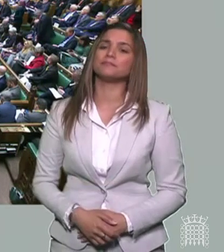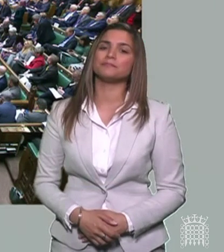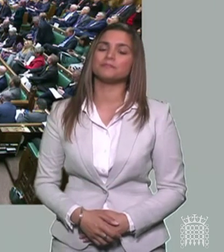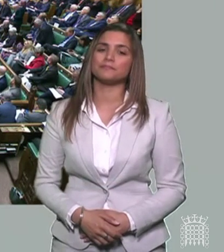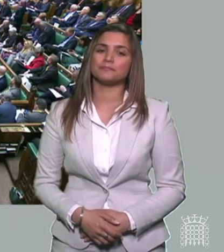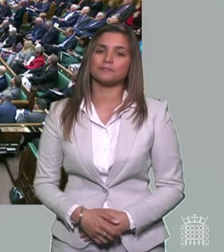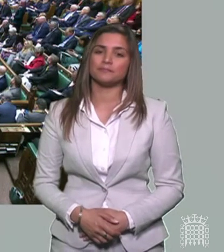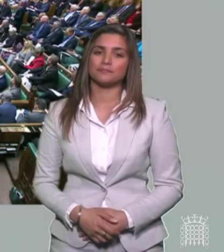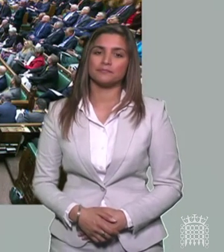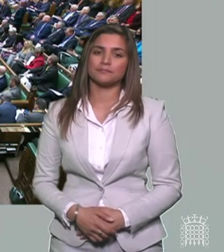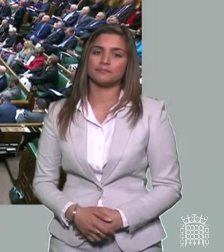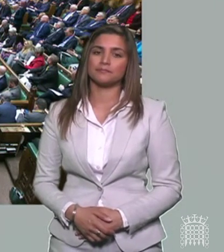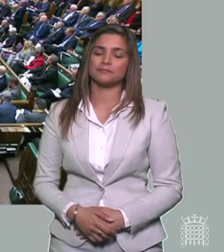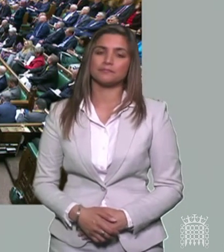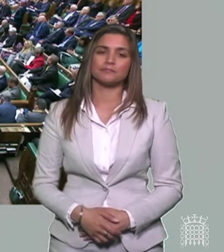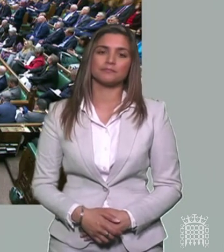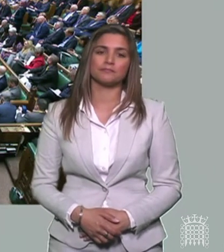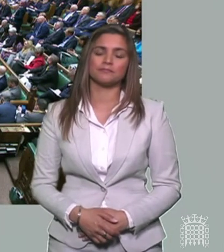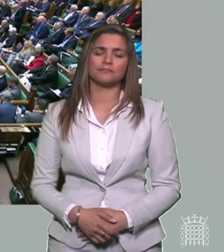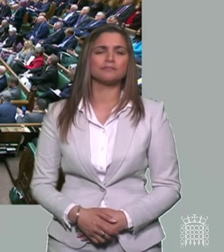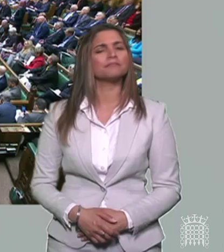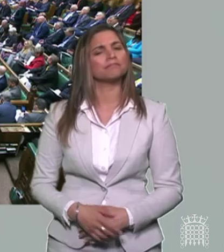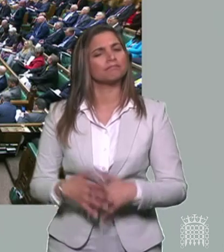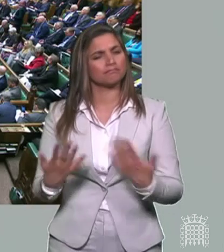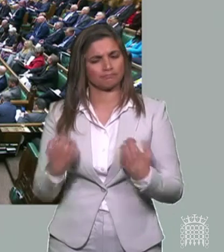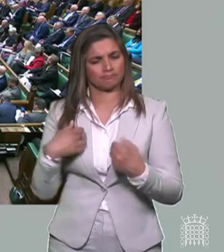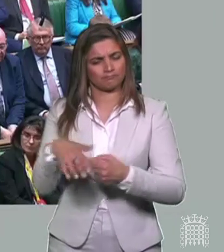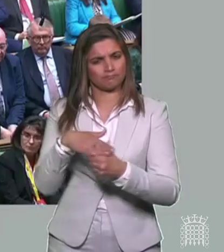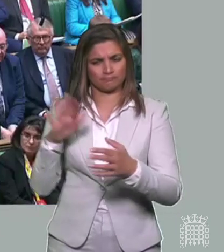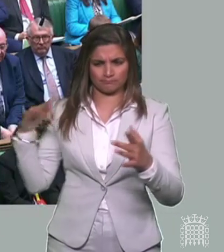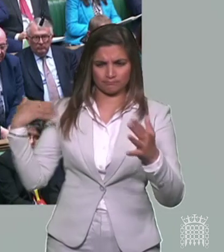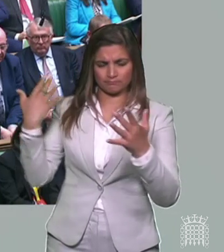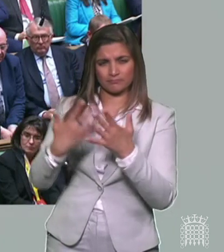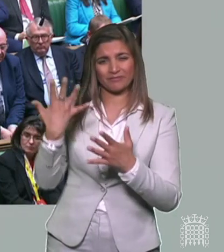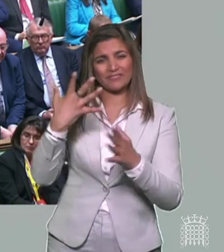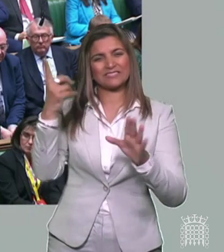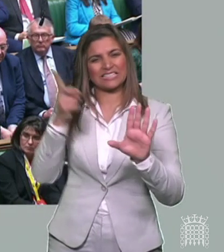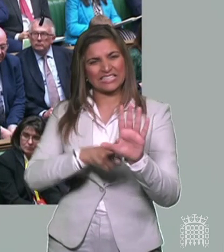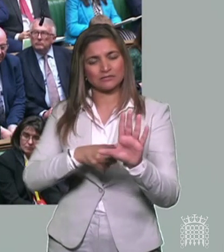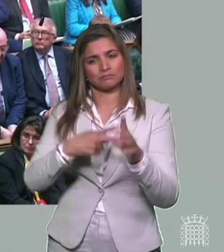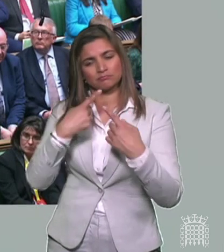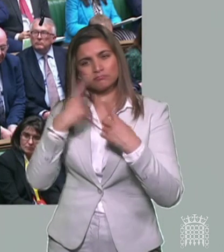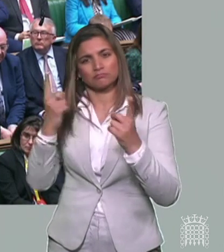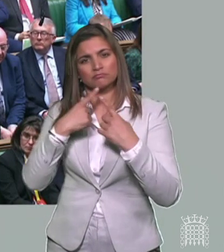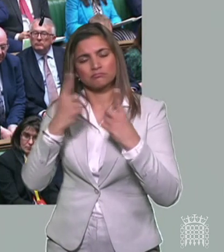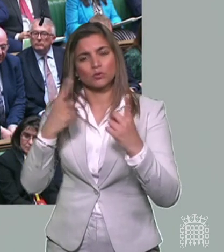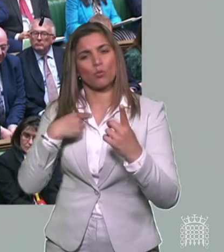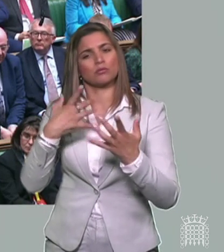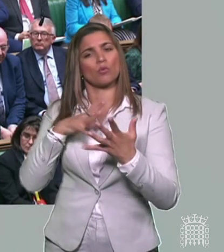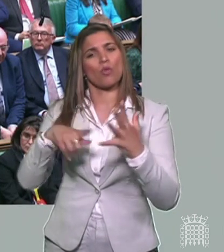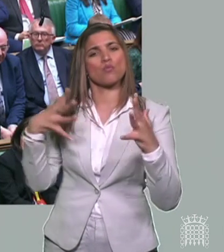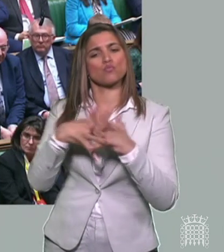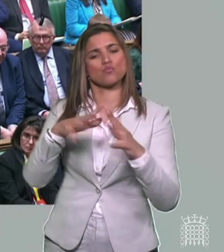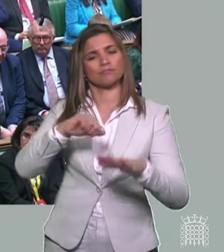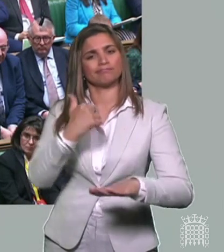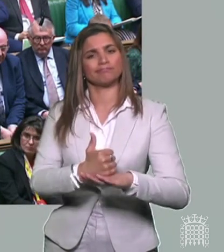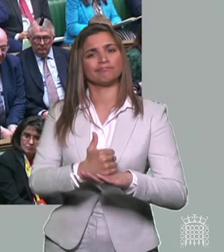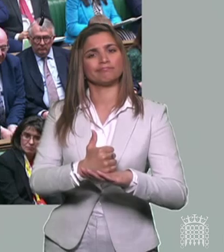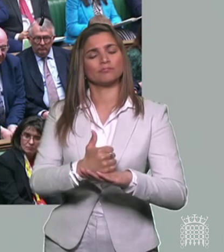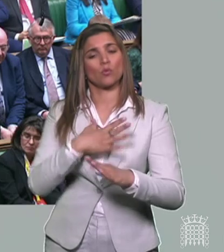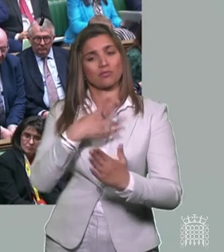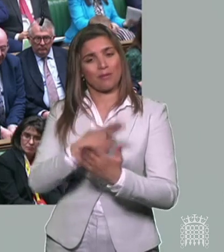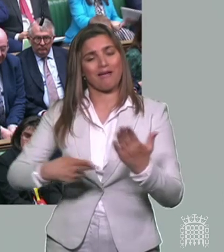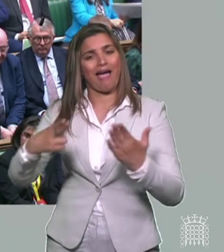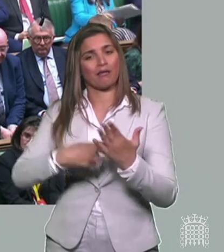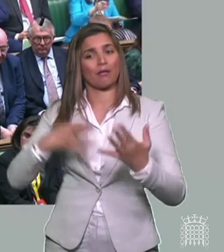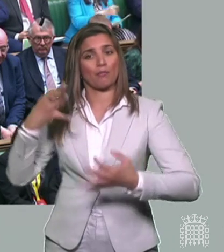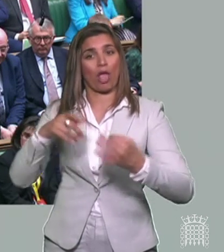Plaid Cymru has been calling for 15 years for a law to ban politicians from being wilfully misleading.